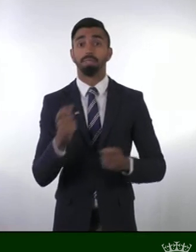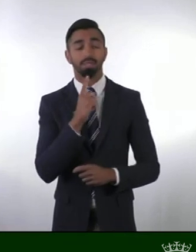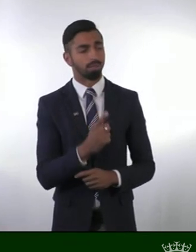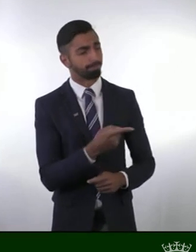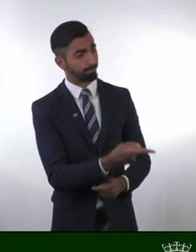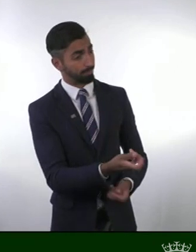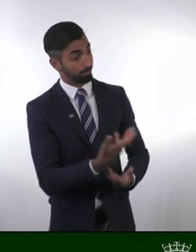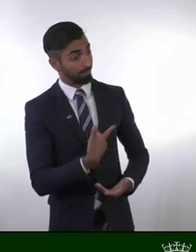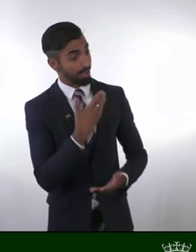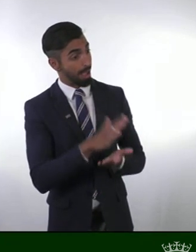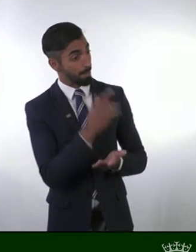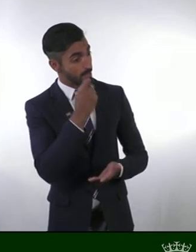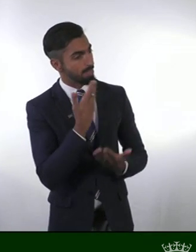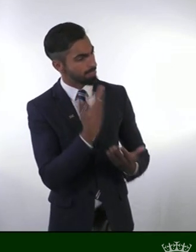Thank you for all the kind regards.